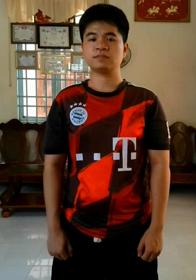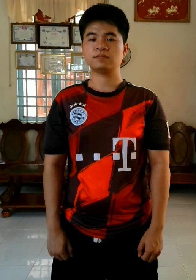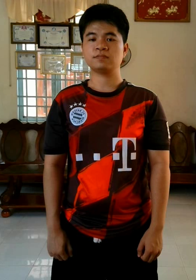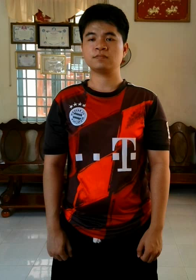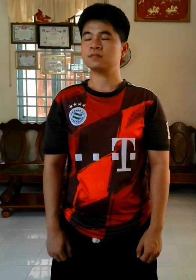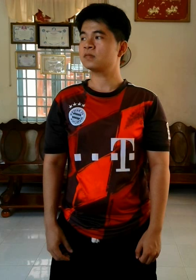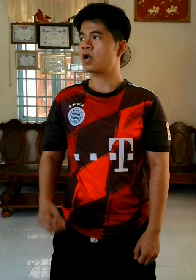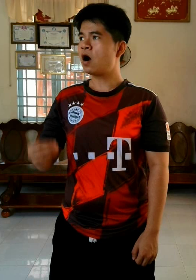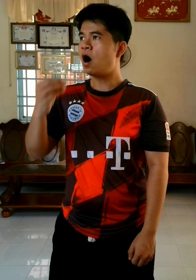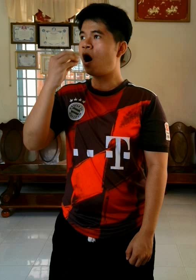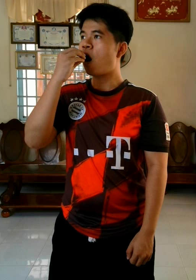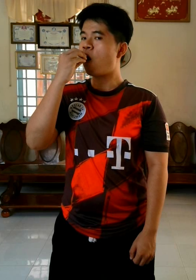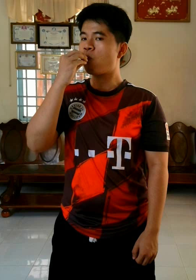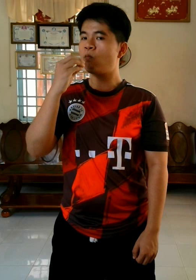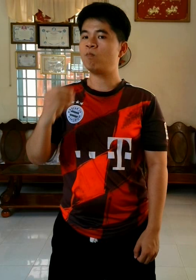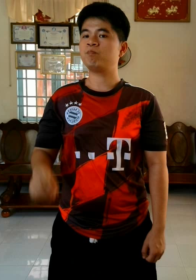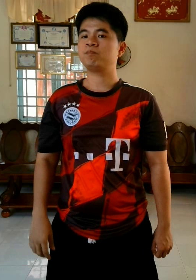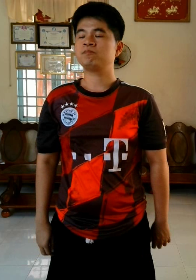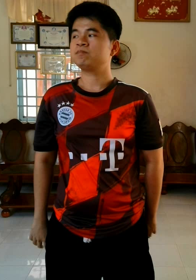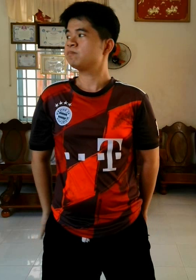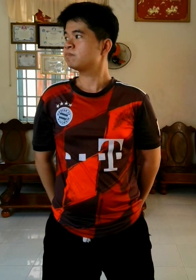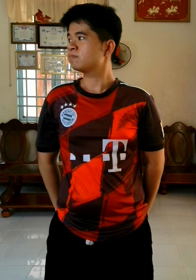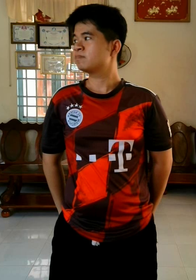an